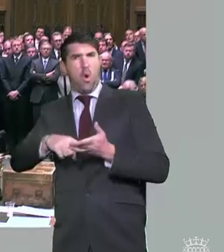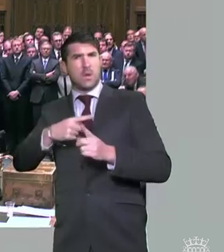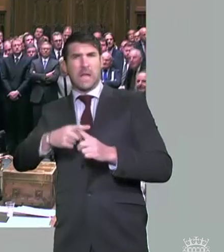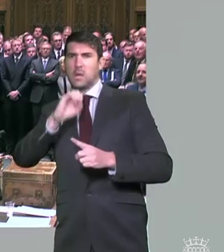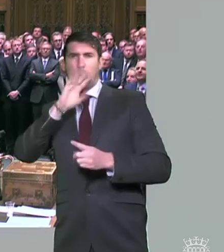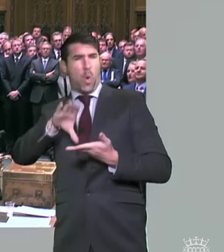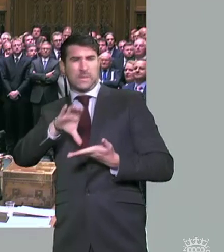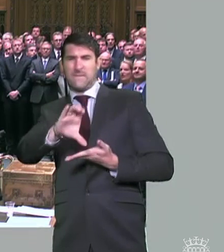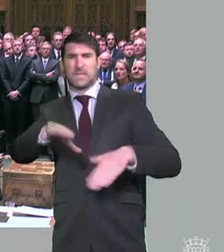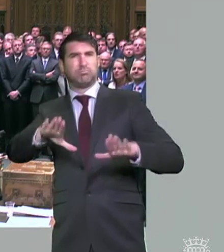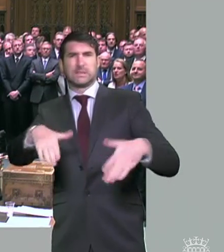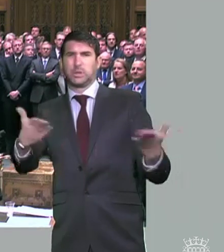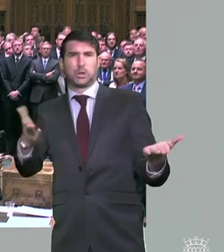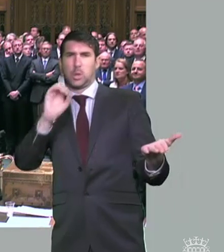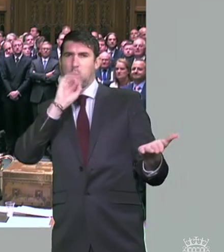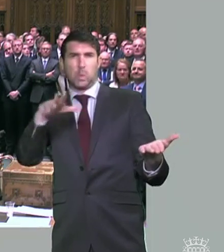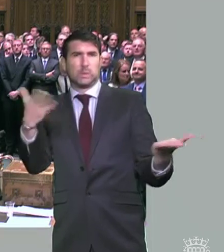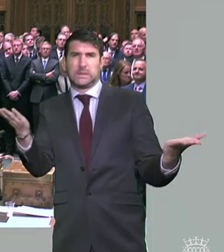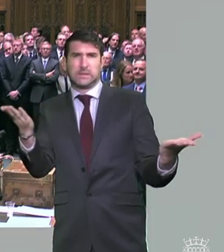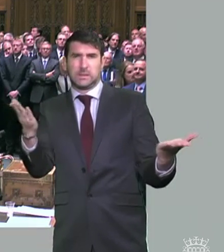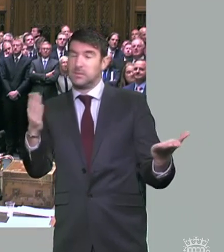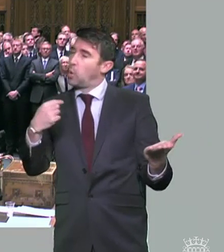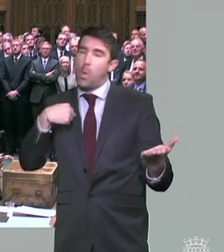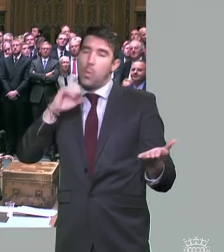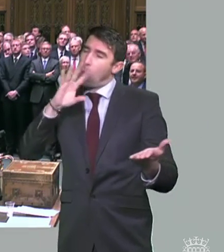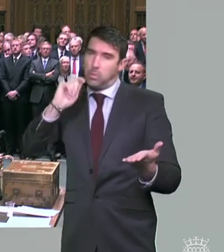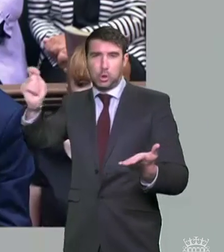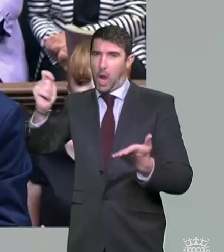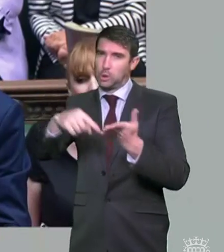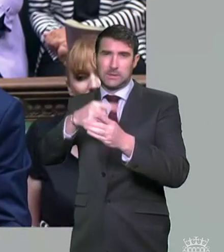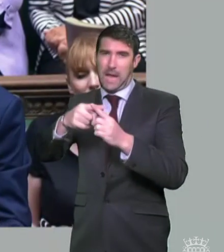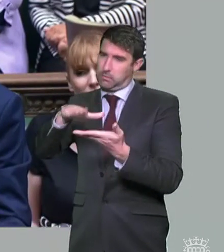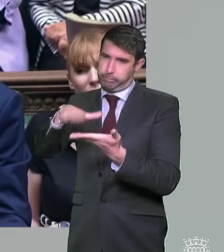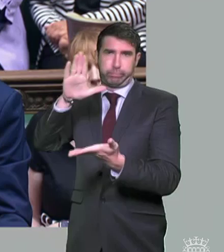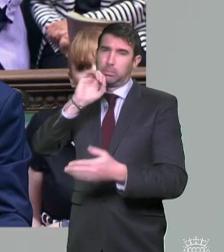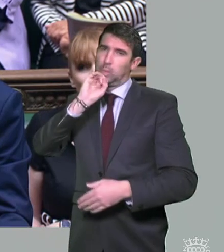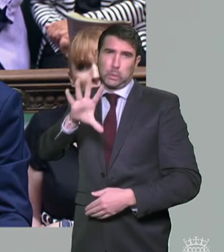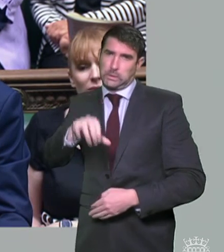I thank the Prime Minister for her answer.